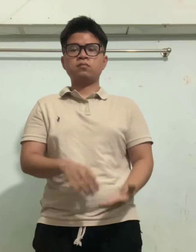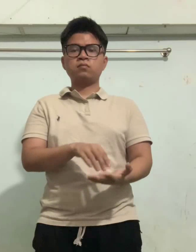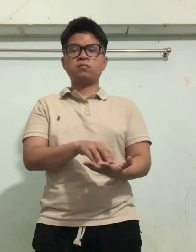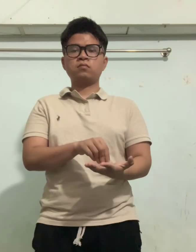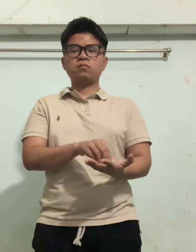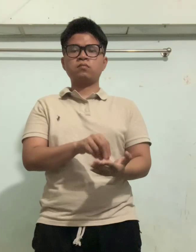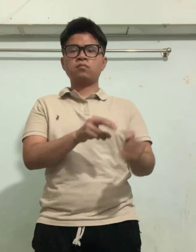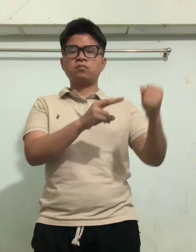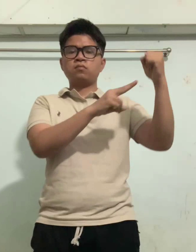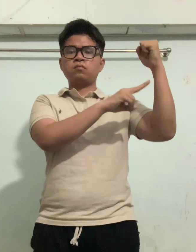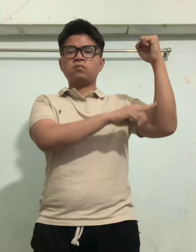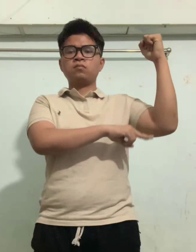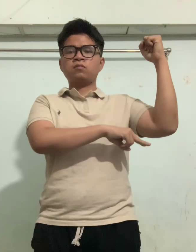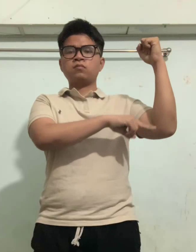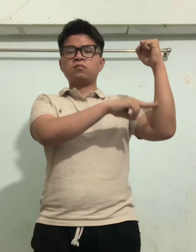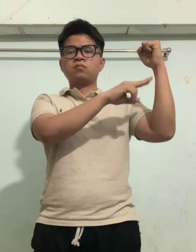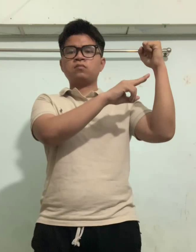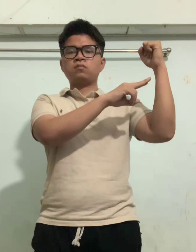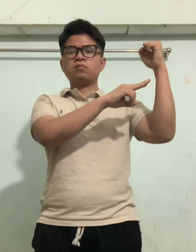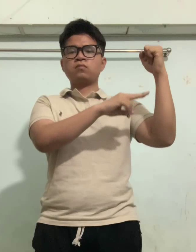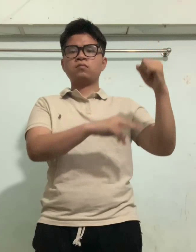tieng viet